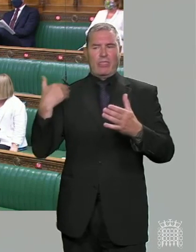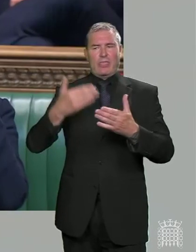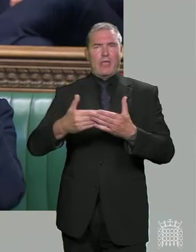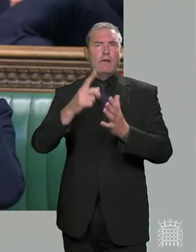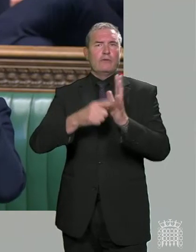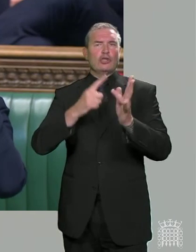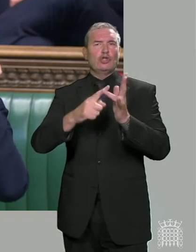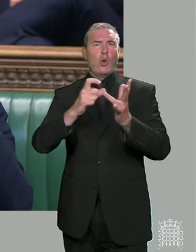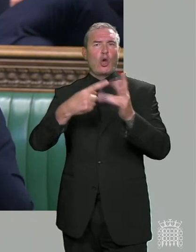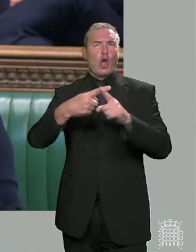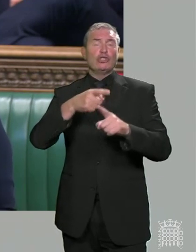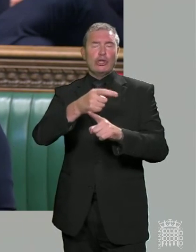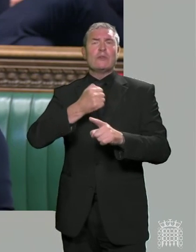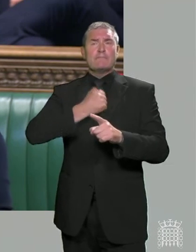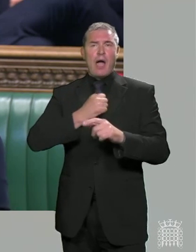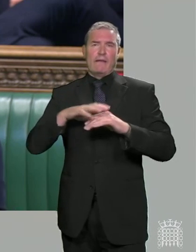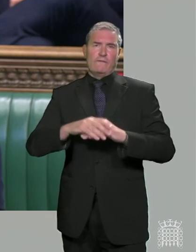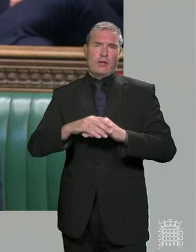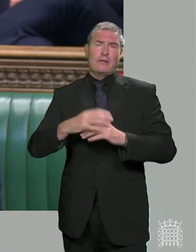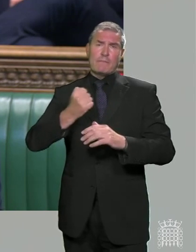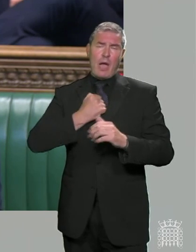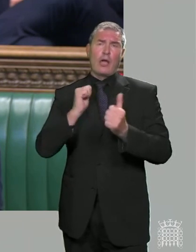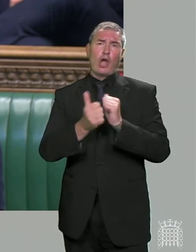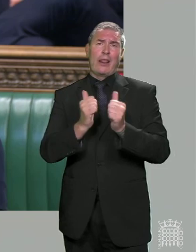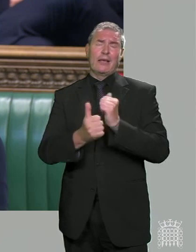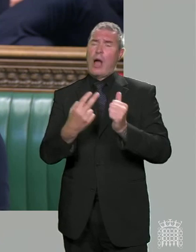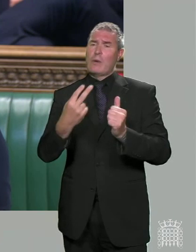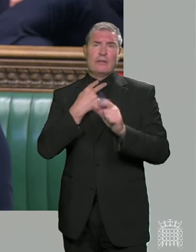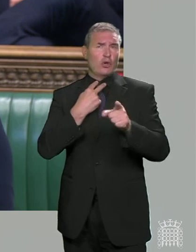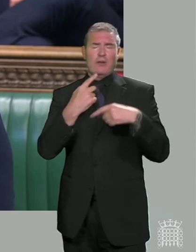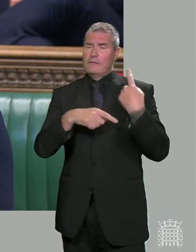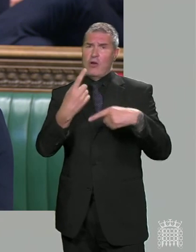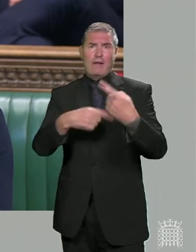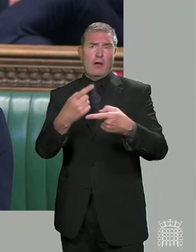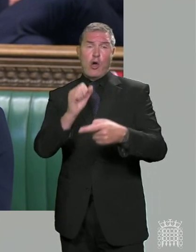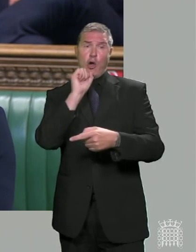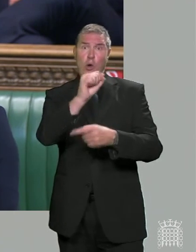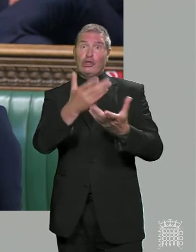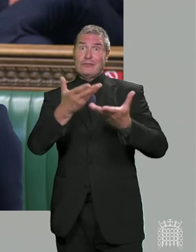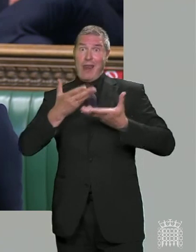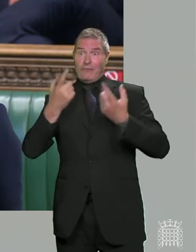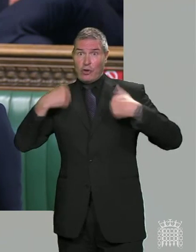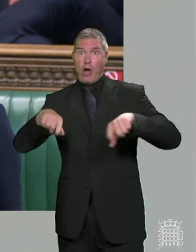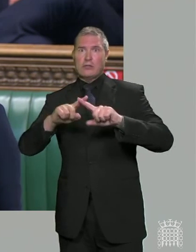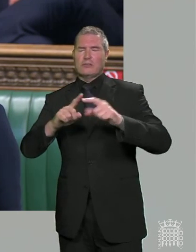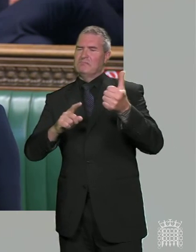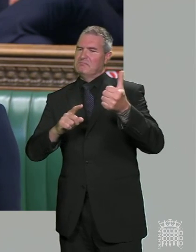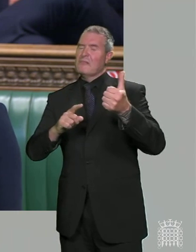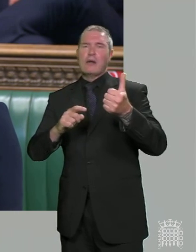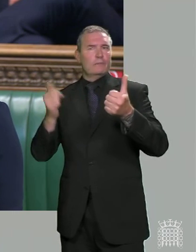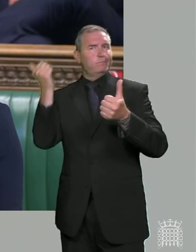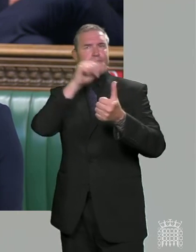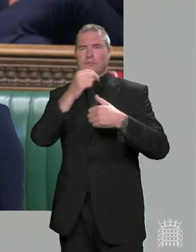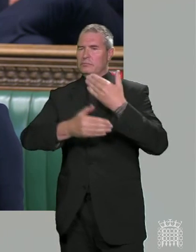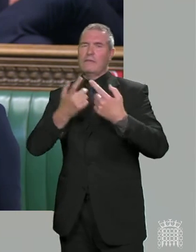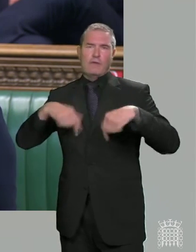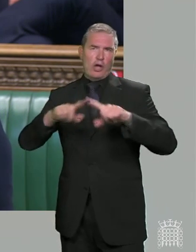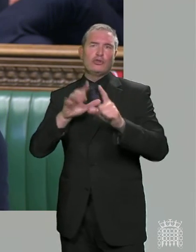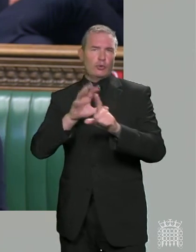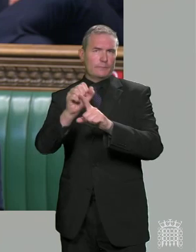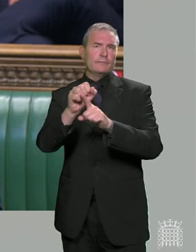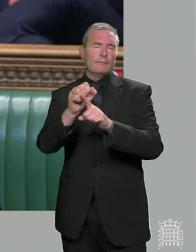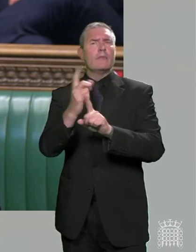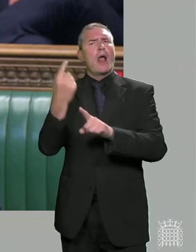Jo was a dear personal friend and colleague, who will always be missed and remembered, and whose extraordinary legacy endures far beyond this place.